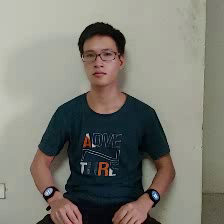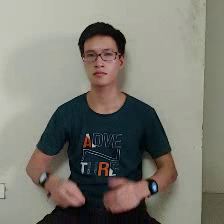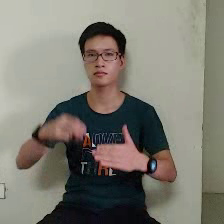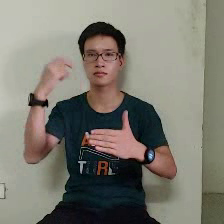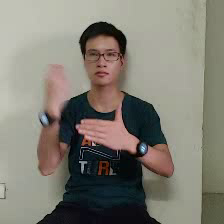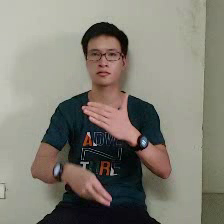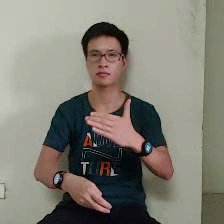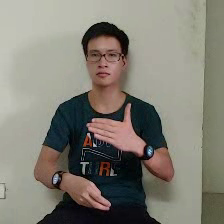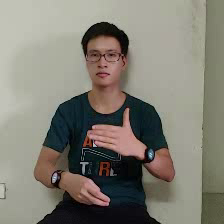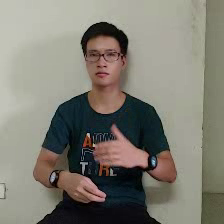Phạt